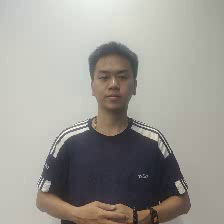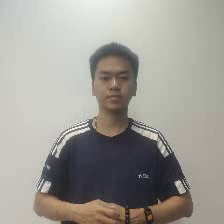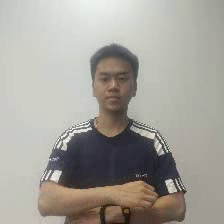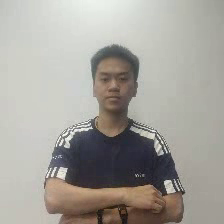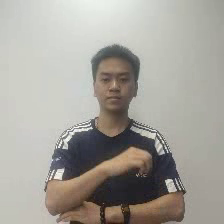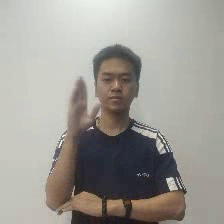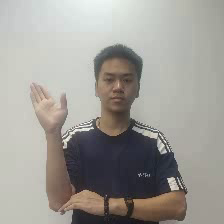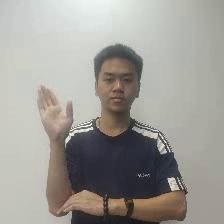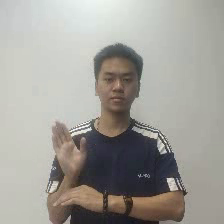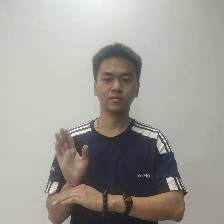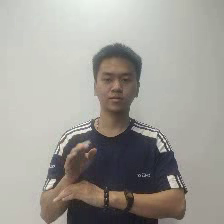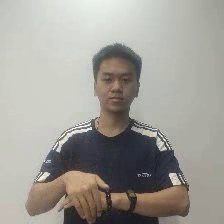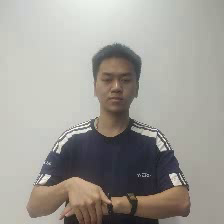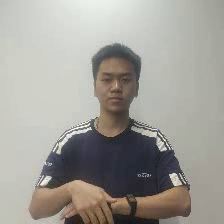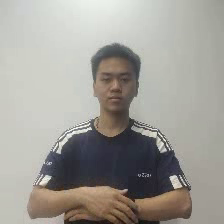Ban ngày